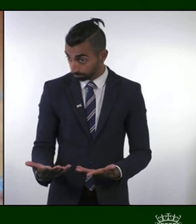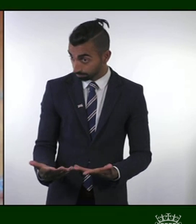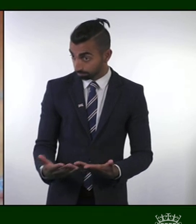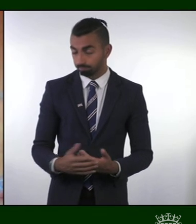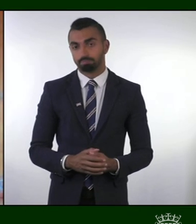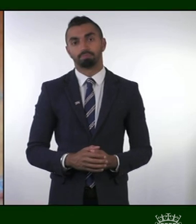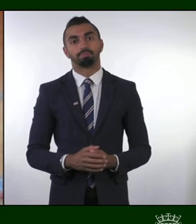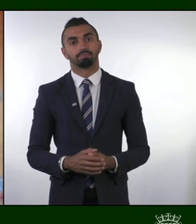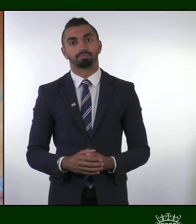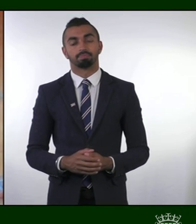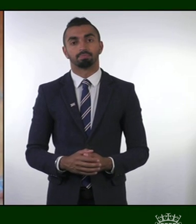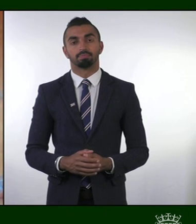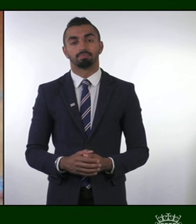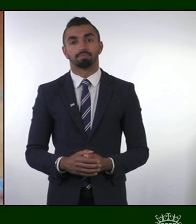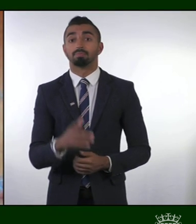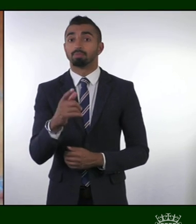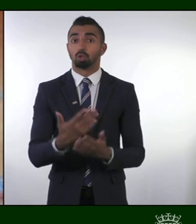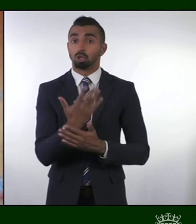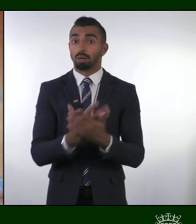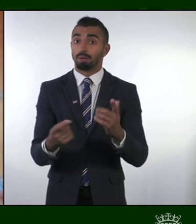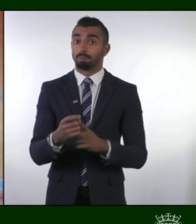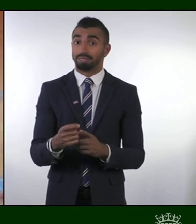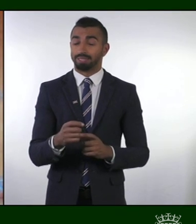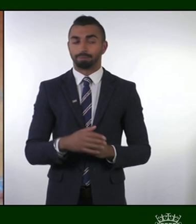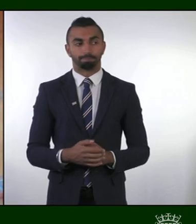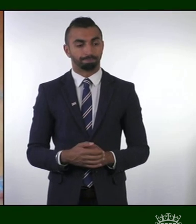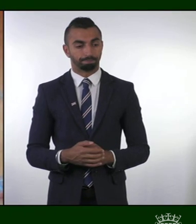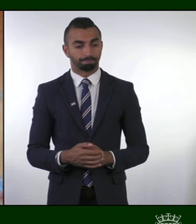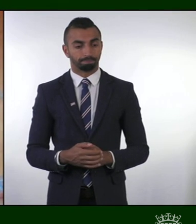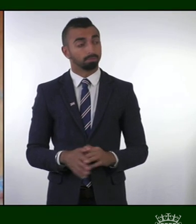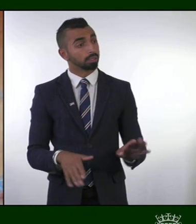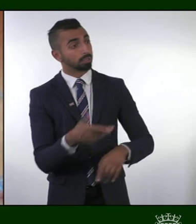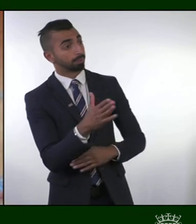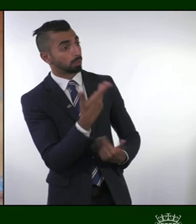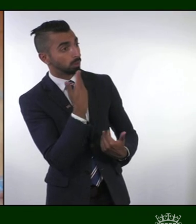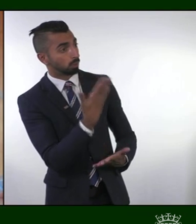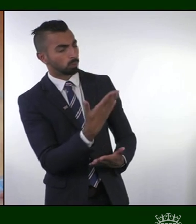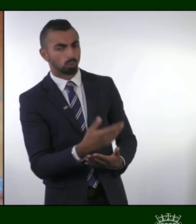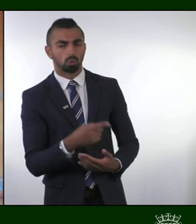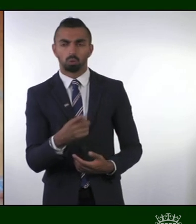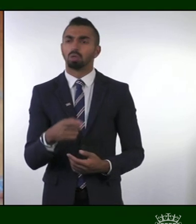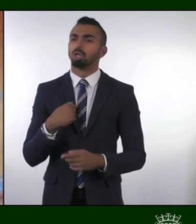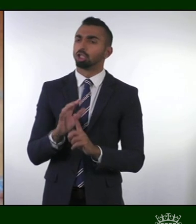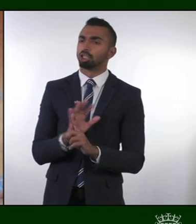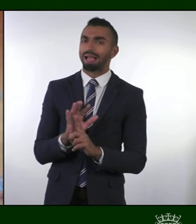I join my honourable Friend the shadow Chancellor in urging an end to poverty pay for our care workers.